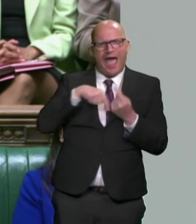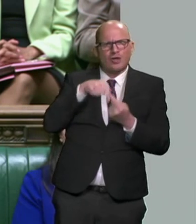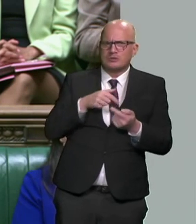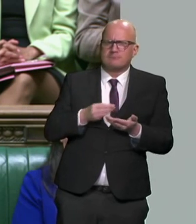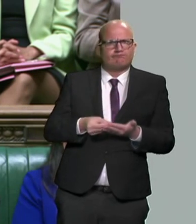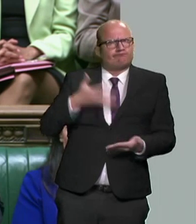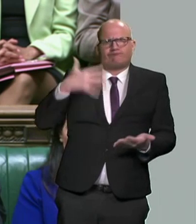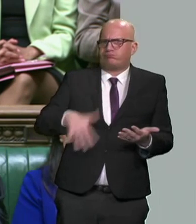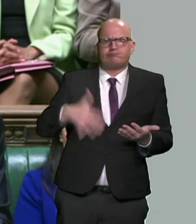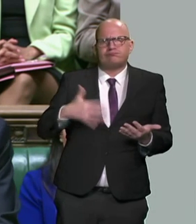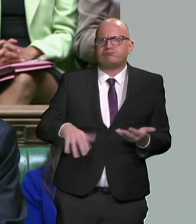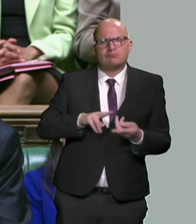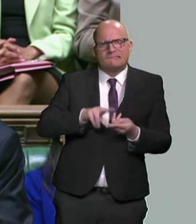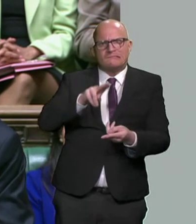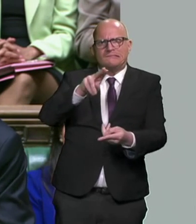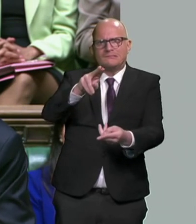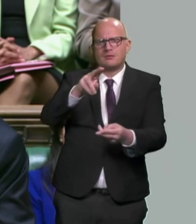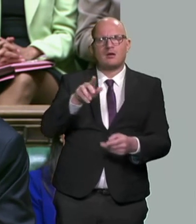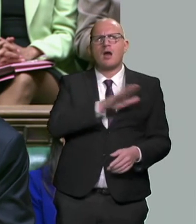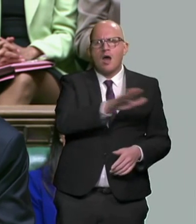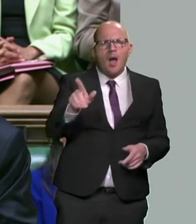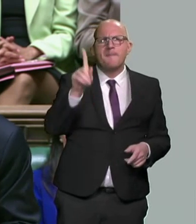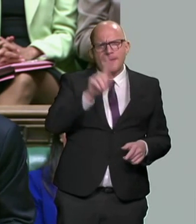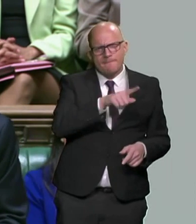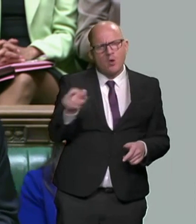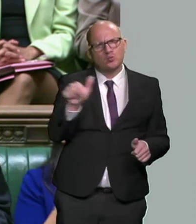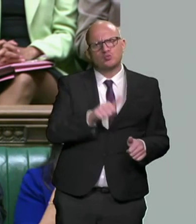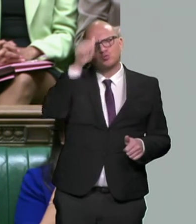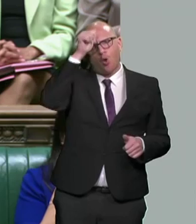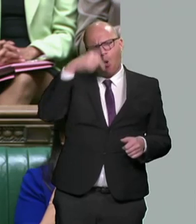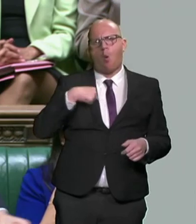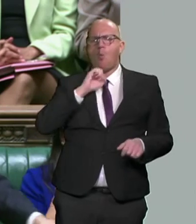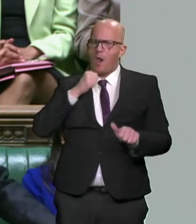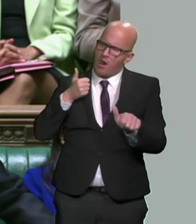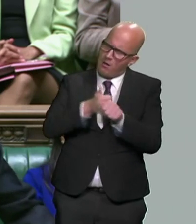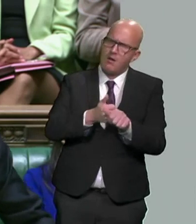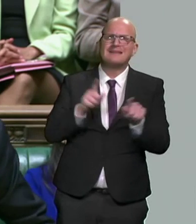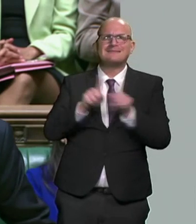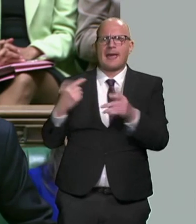People should know that we will stand by them, as we have throughout the last two years.